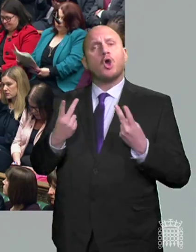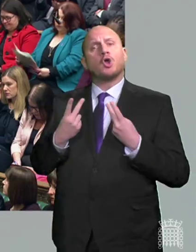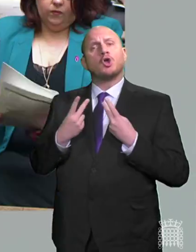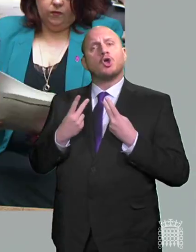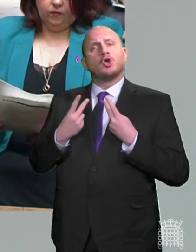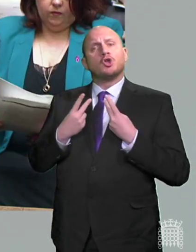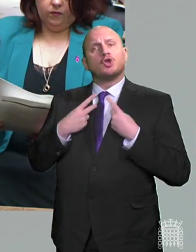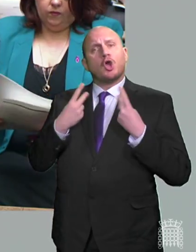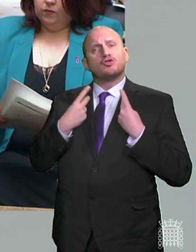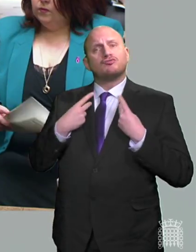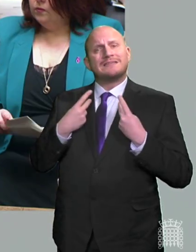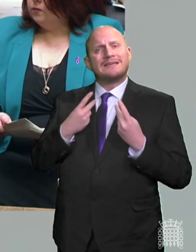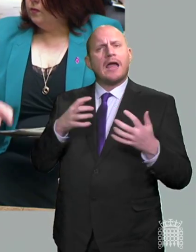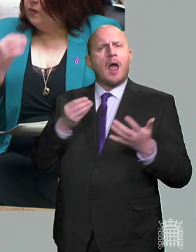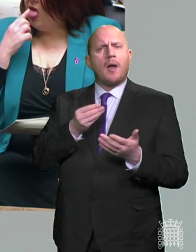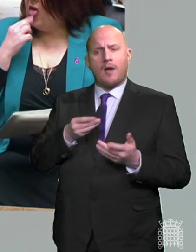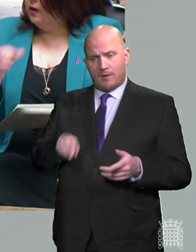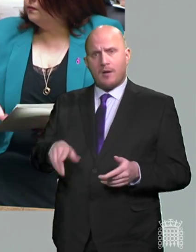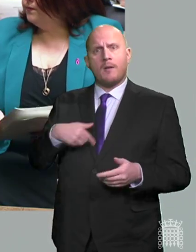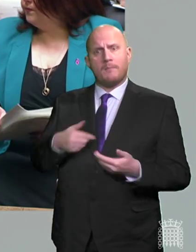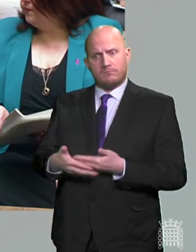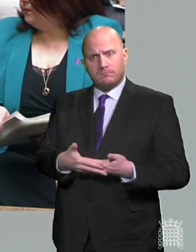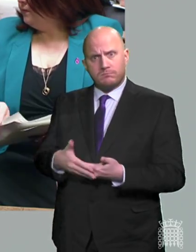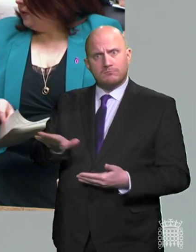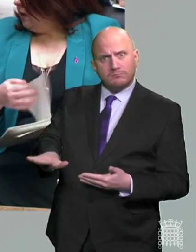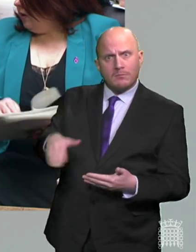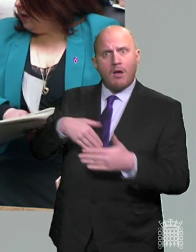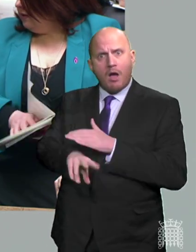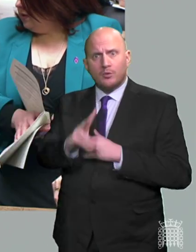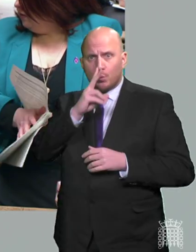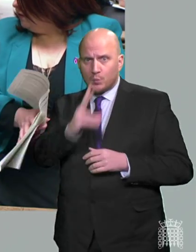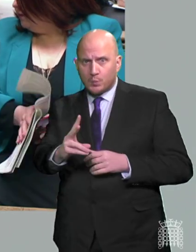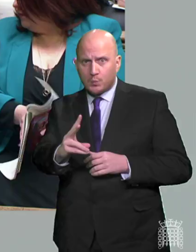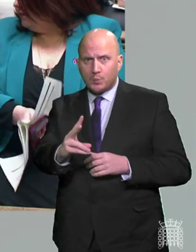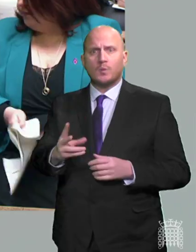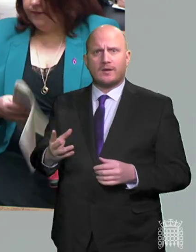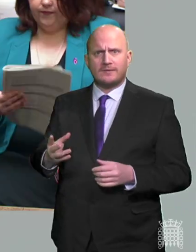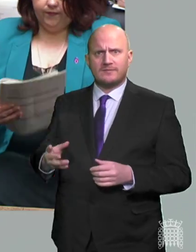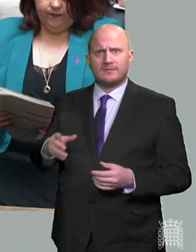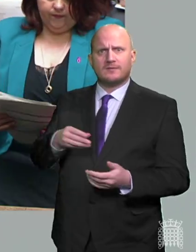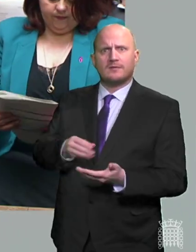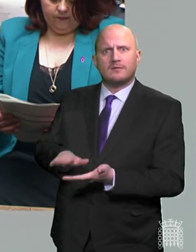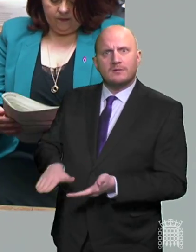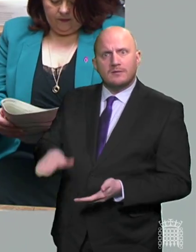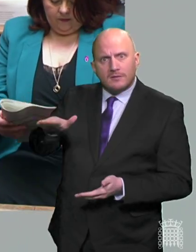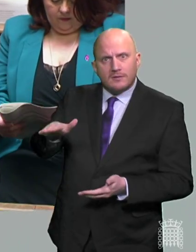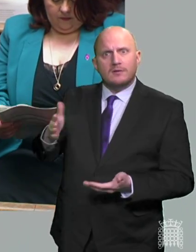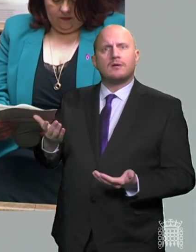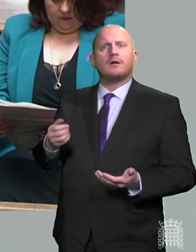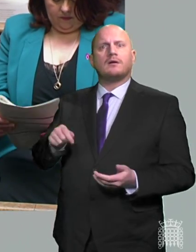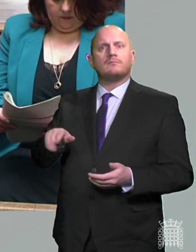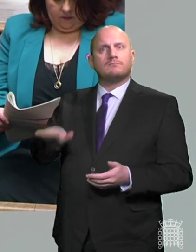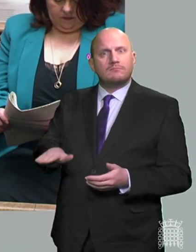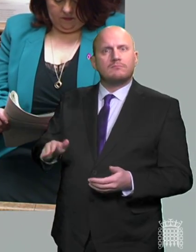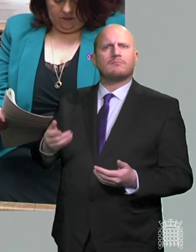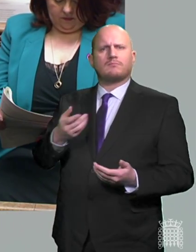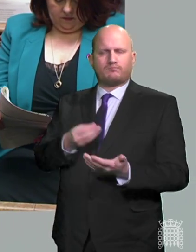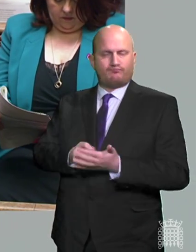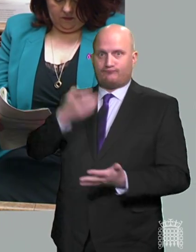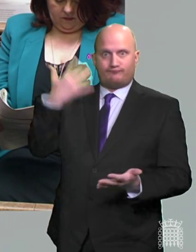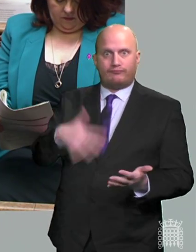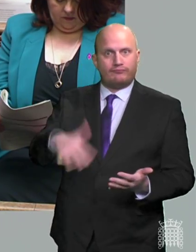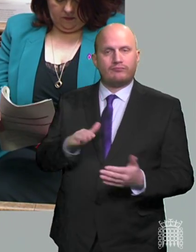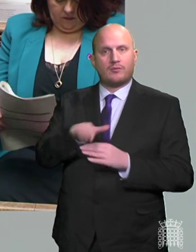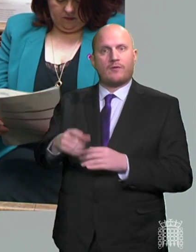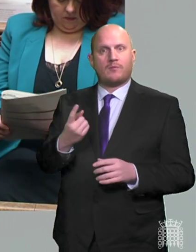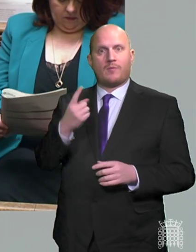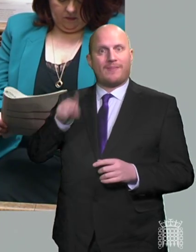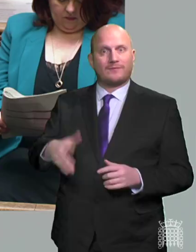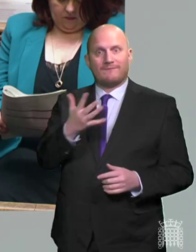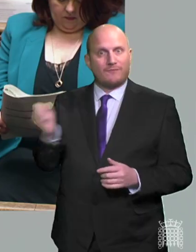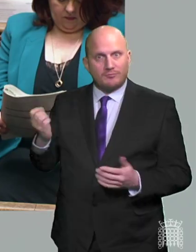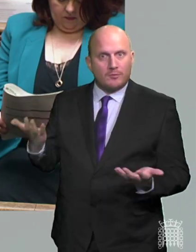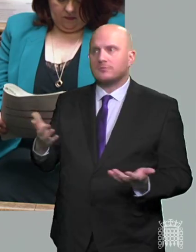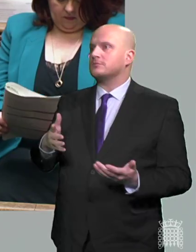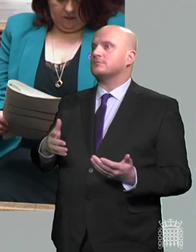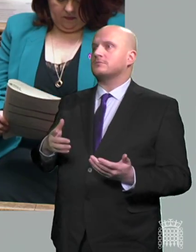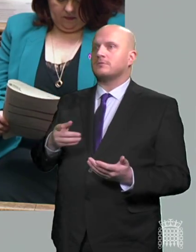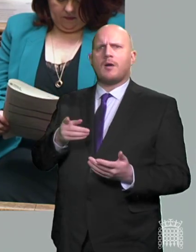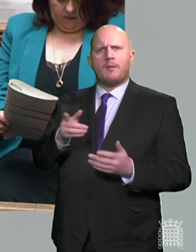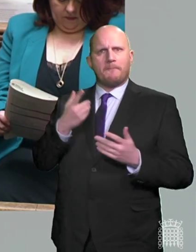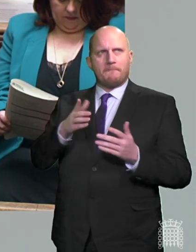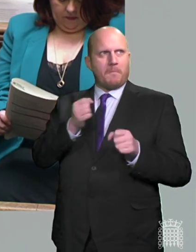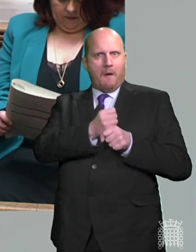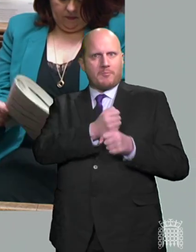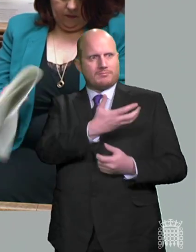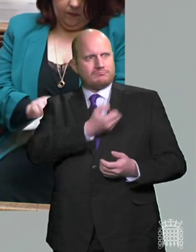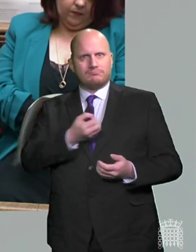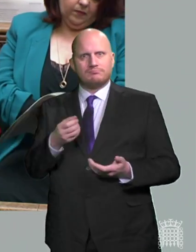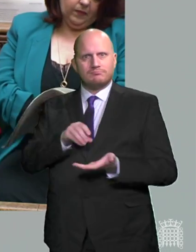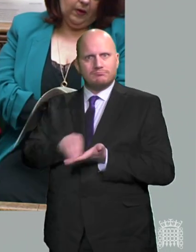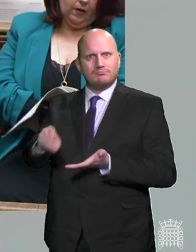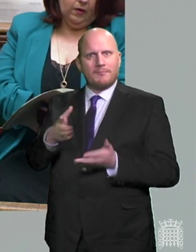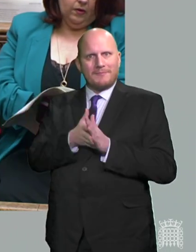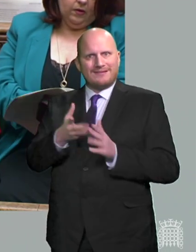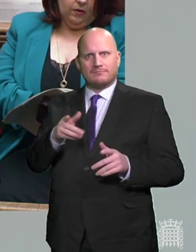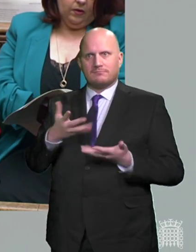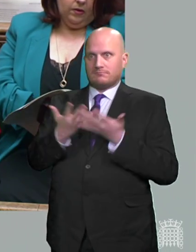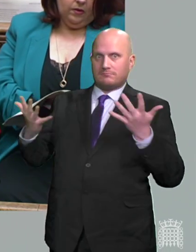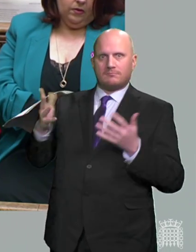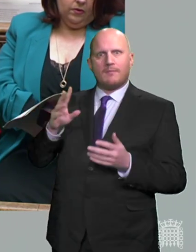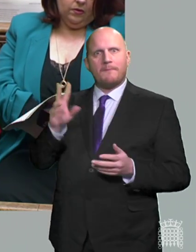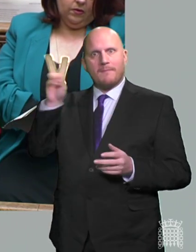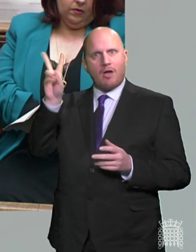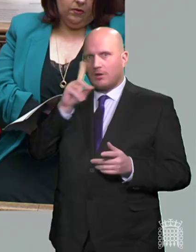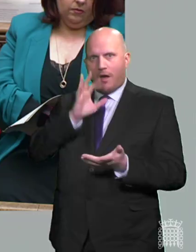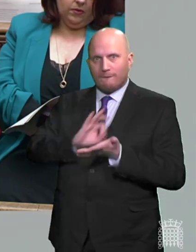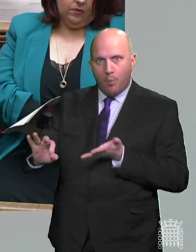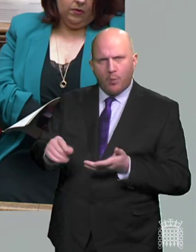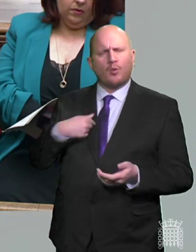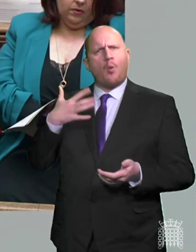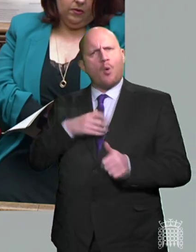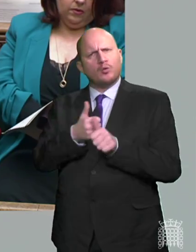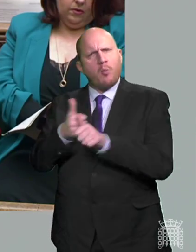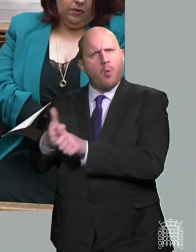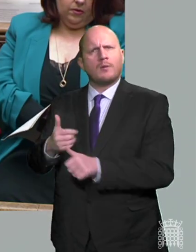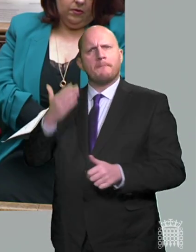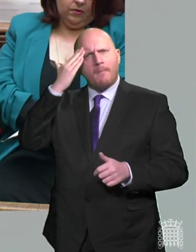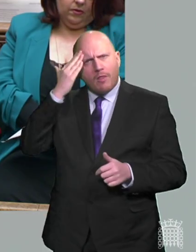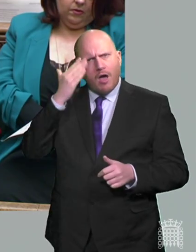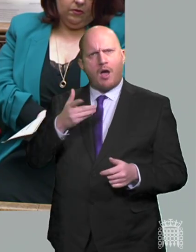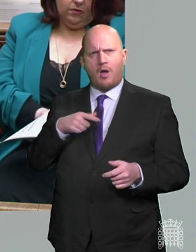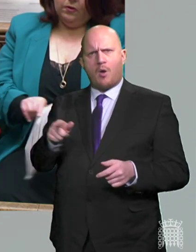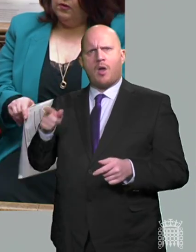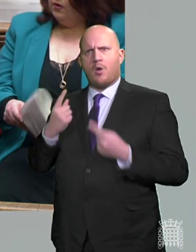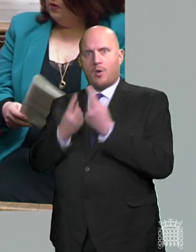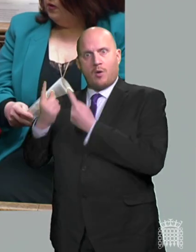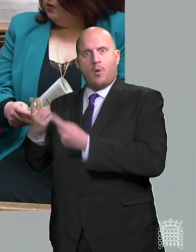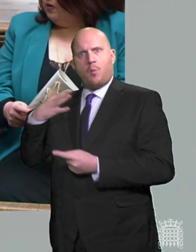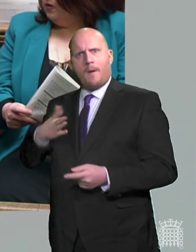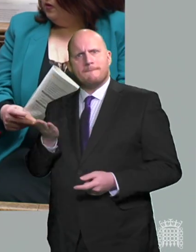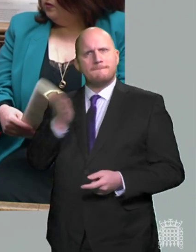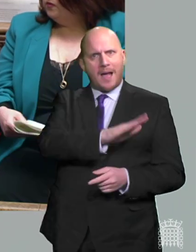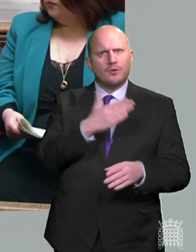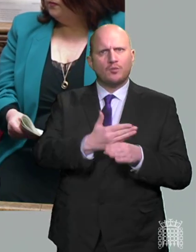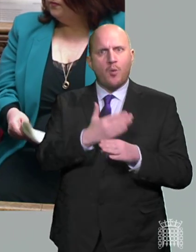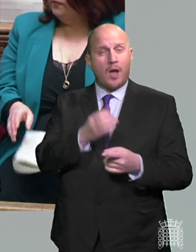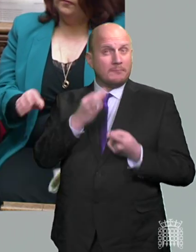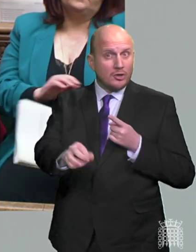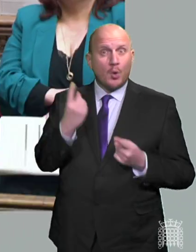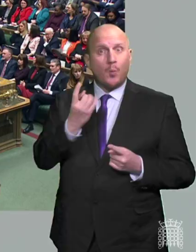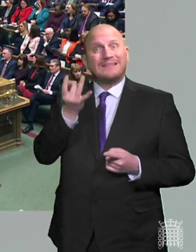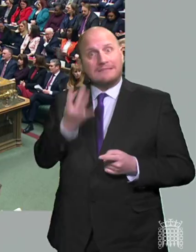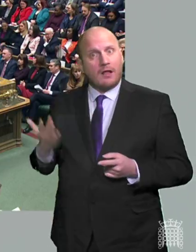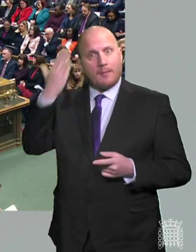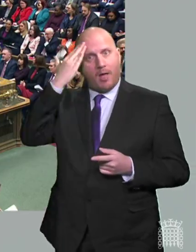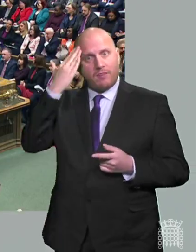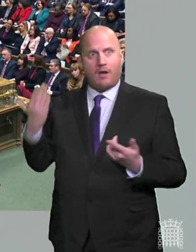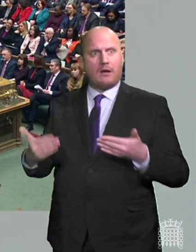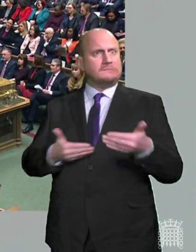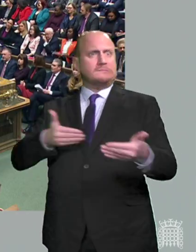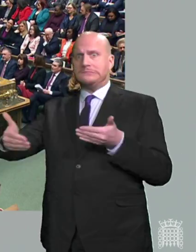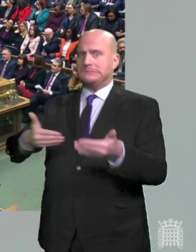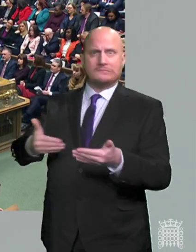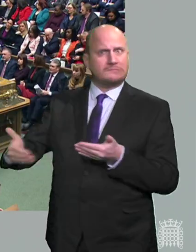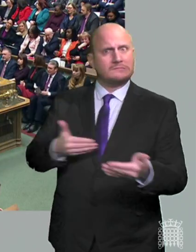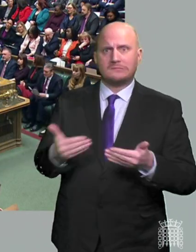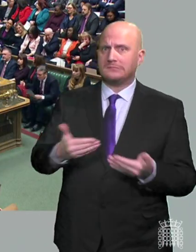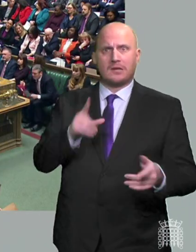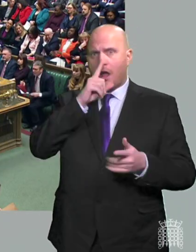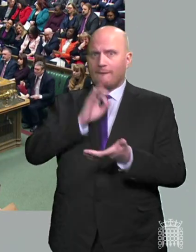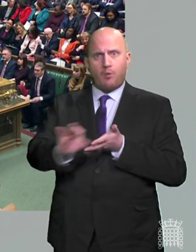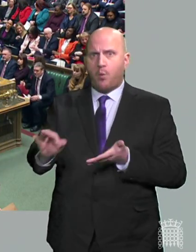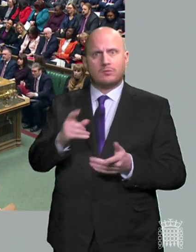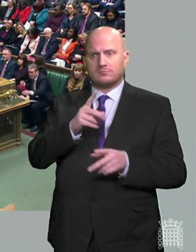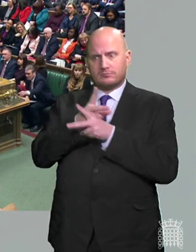This is, as I mentioned earlier, an issue that the Government are working very hard on.